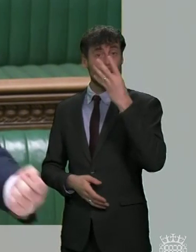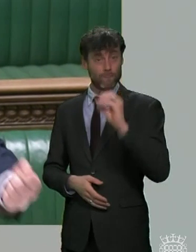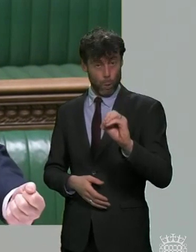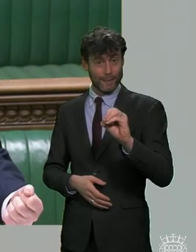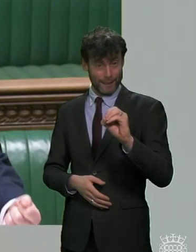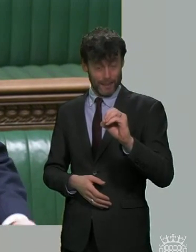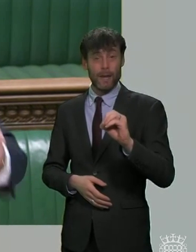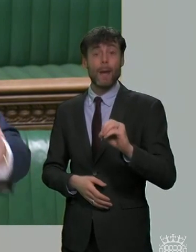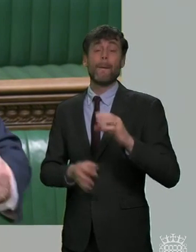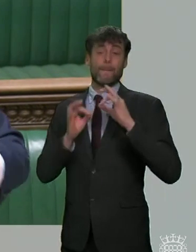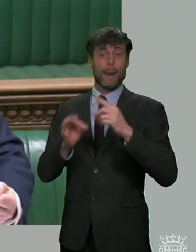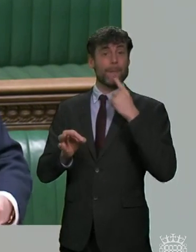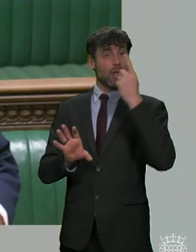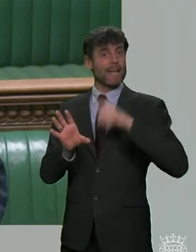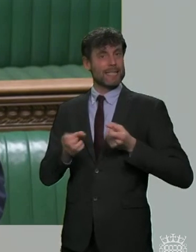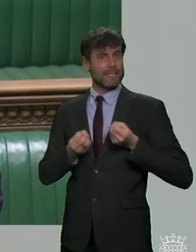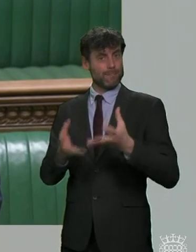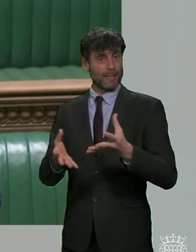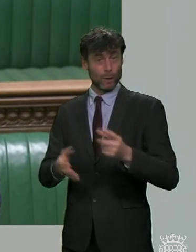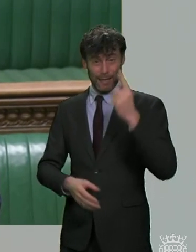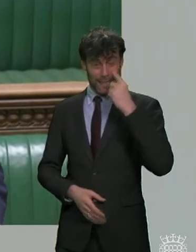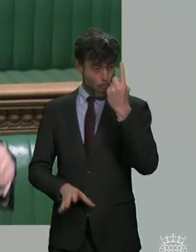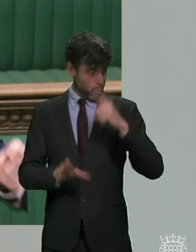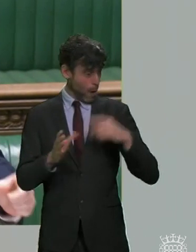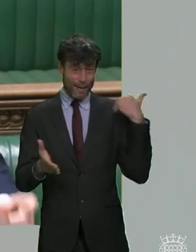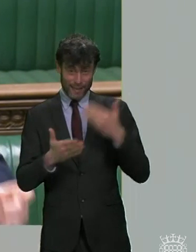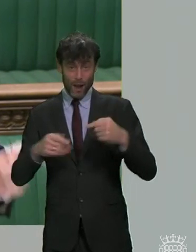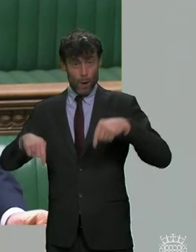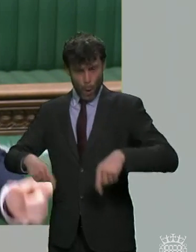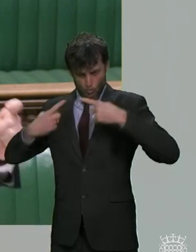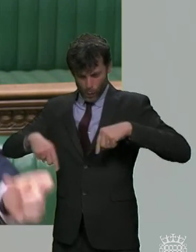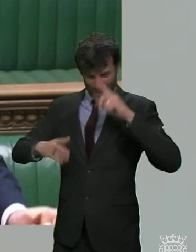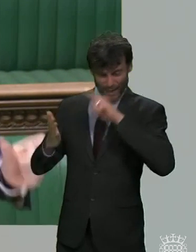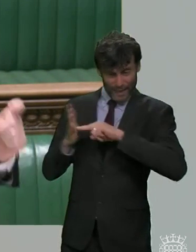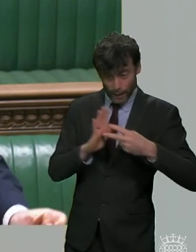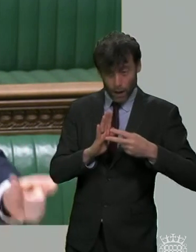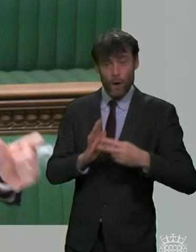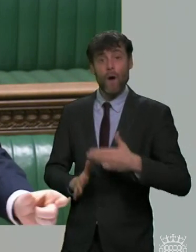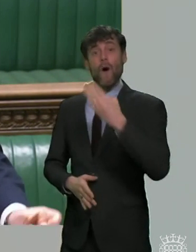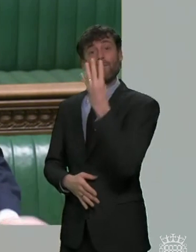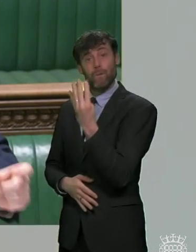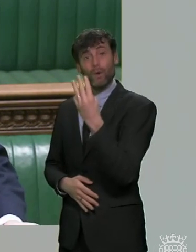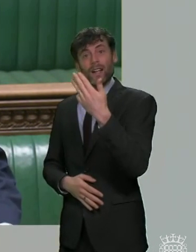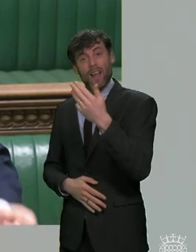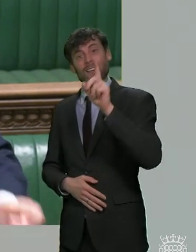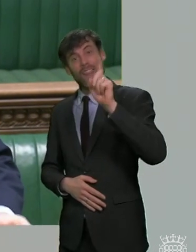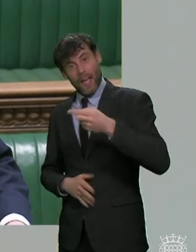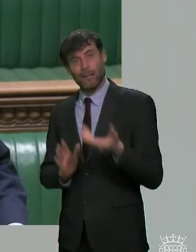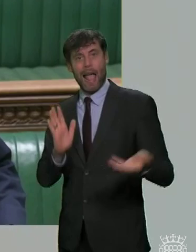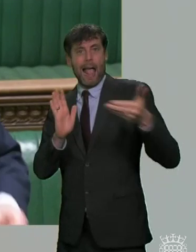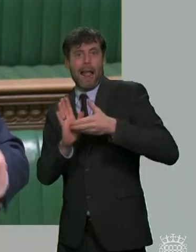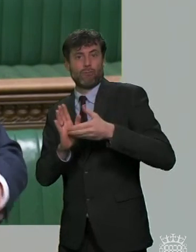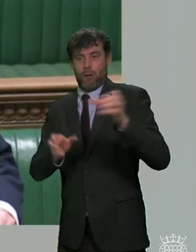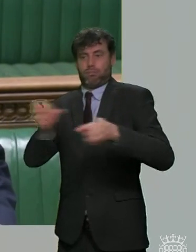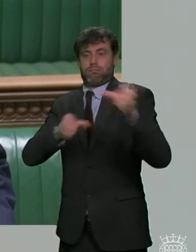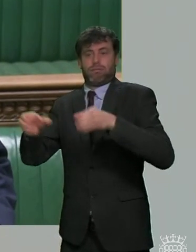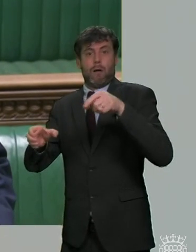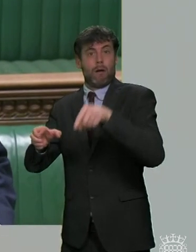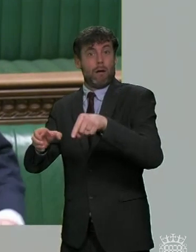It is because of this Government that in one year alone there are another 49,000 people working in our NHS.